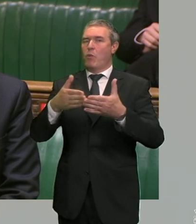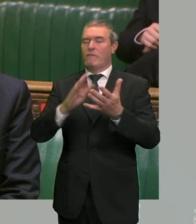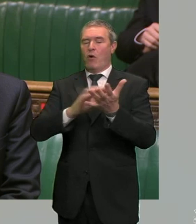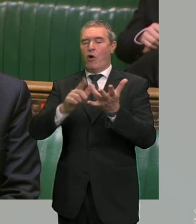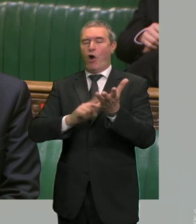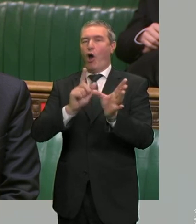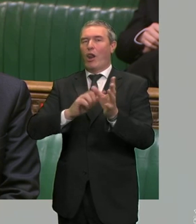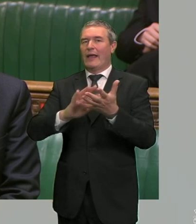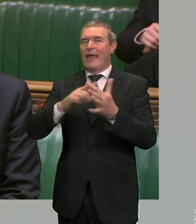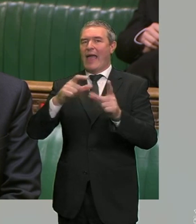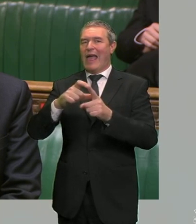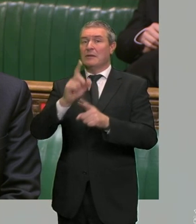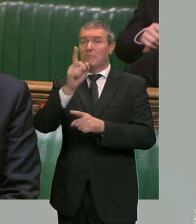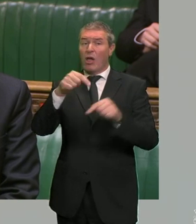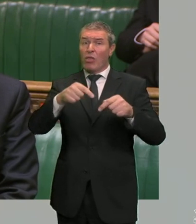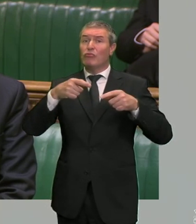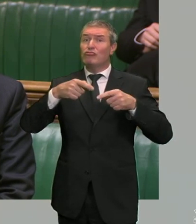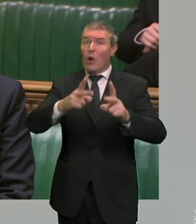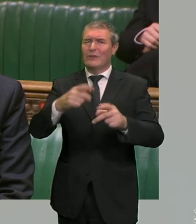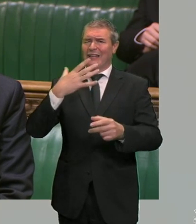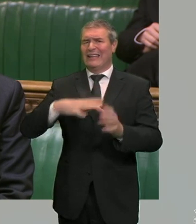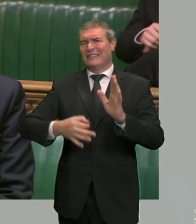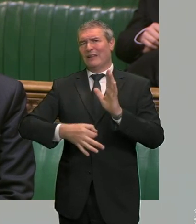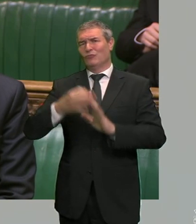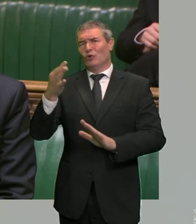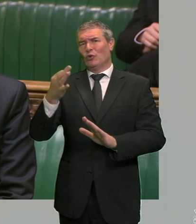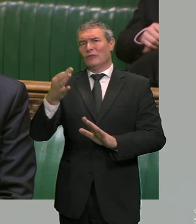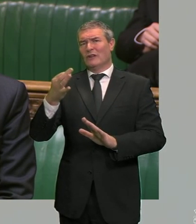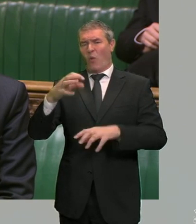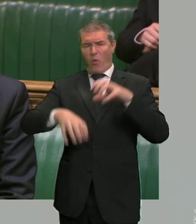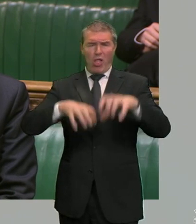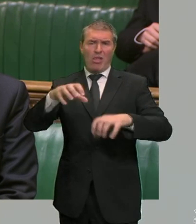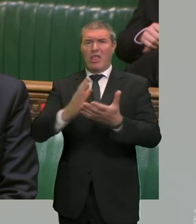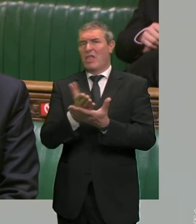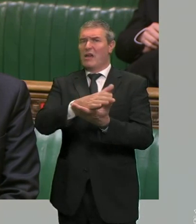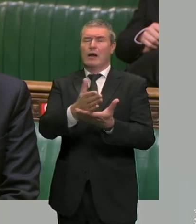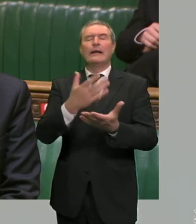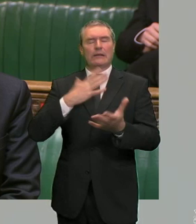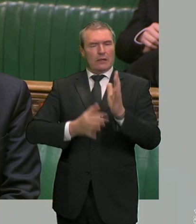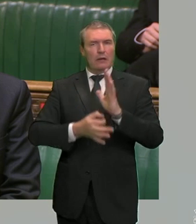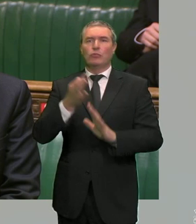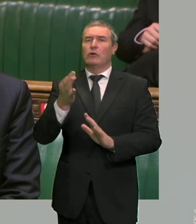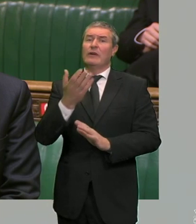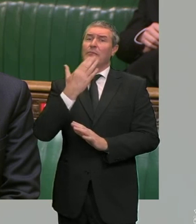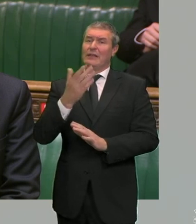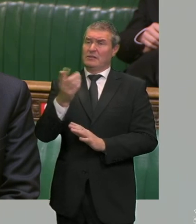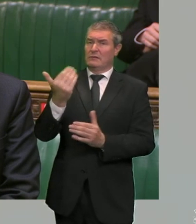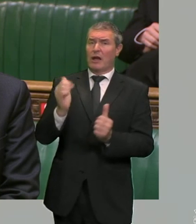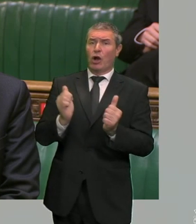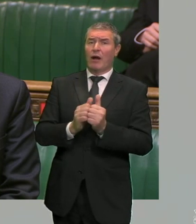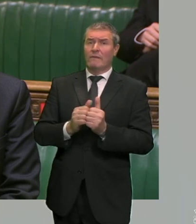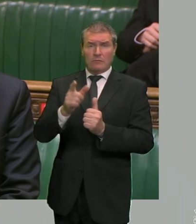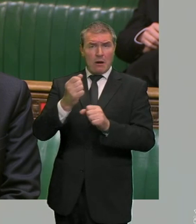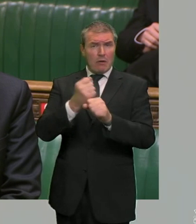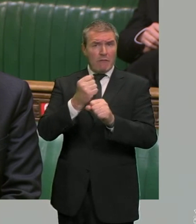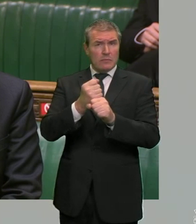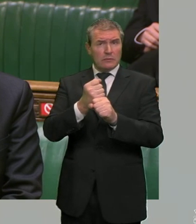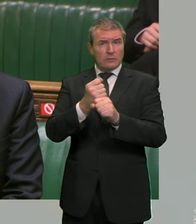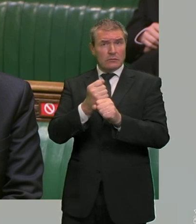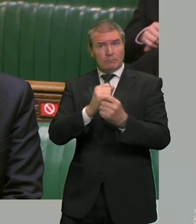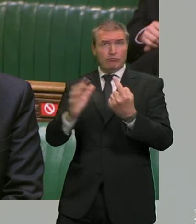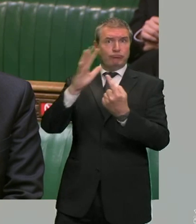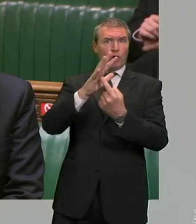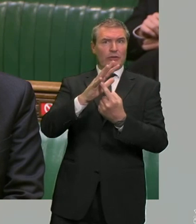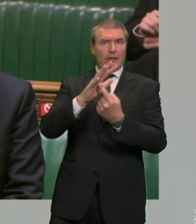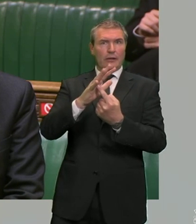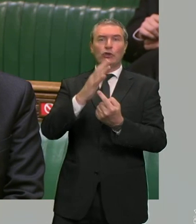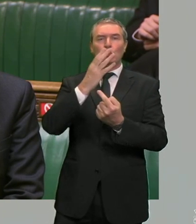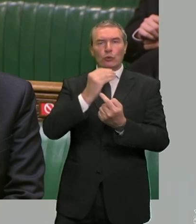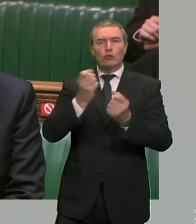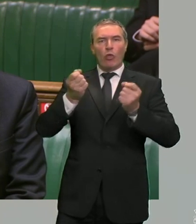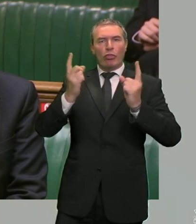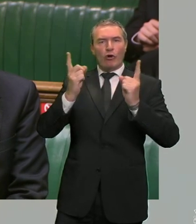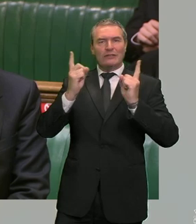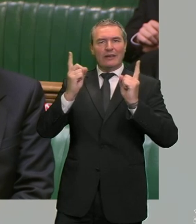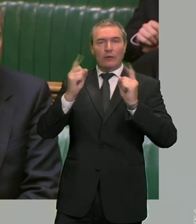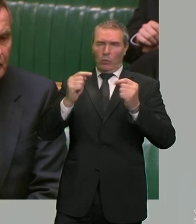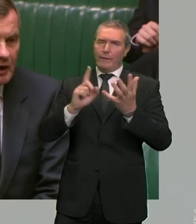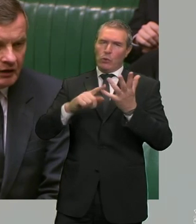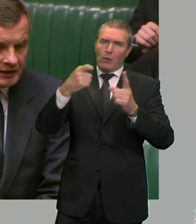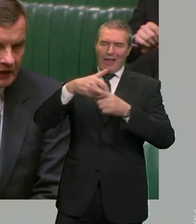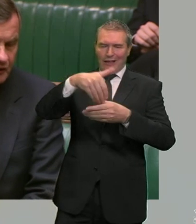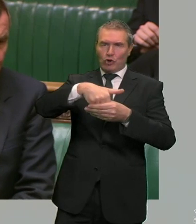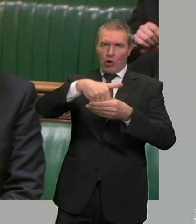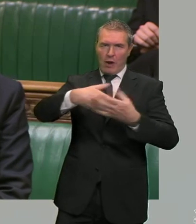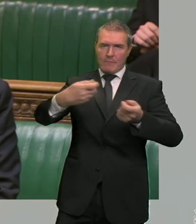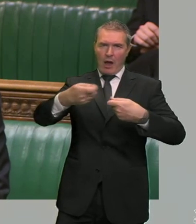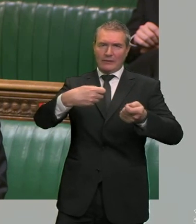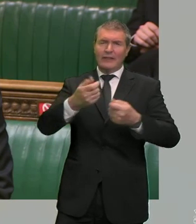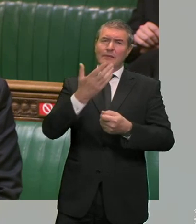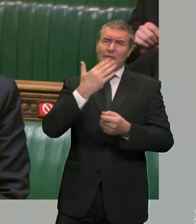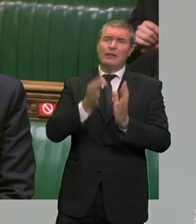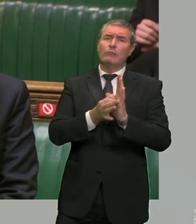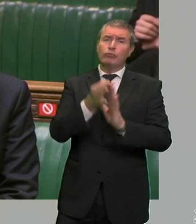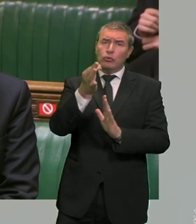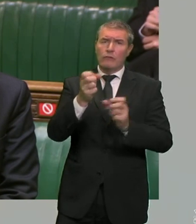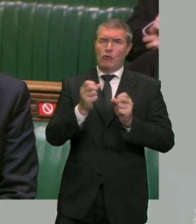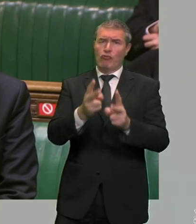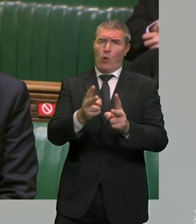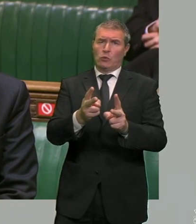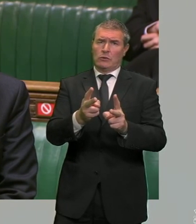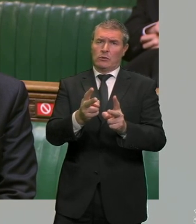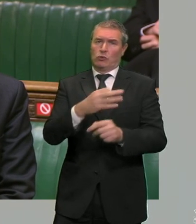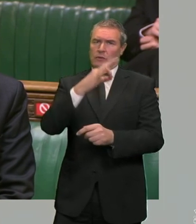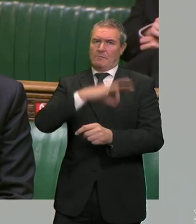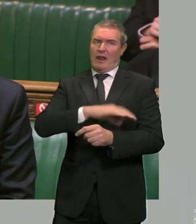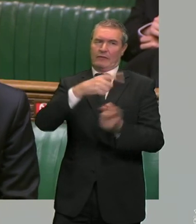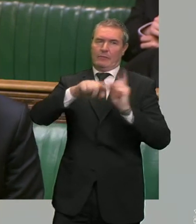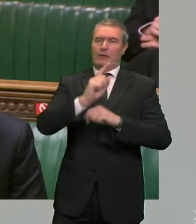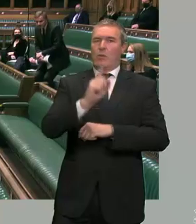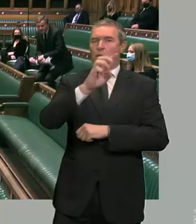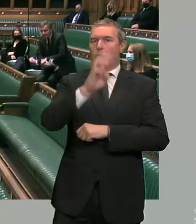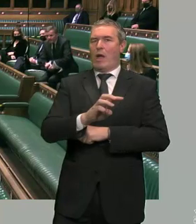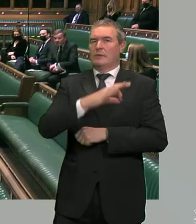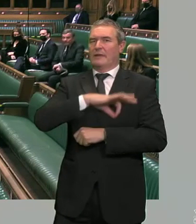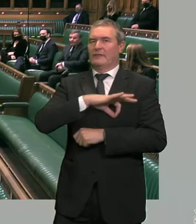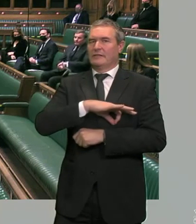The road is in desperate need of improvement, and has been for many years, so will my right honourable Friend confirm that the Government will make it a priority to use their powers under the United Kingdom Internal Market Act 2020 to upgrade the road for the benefit of the people of north Wales?